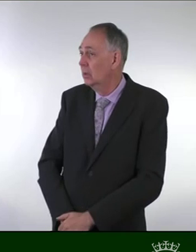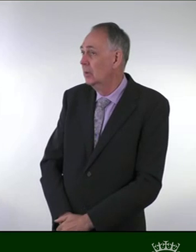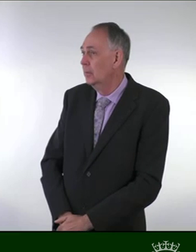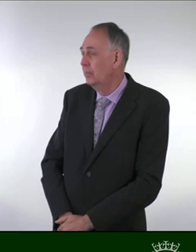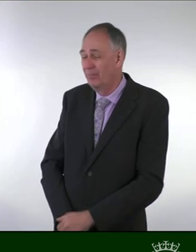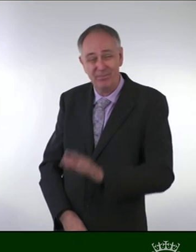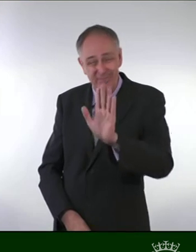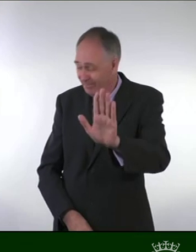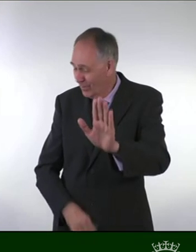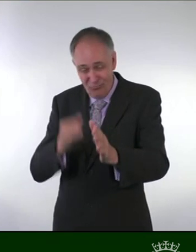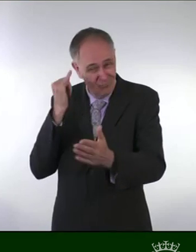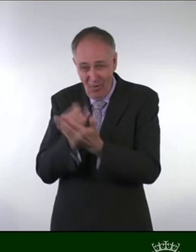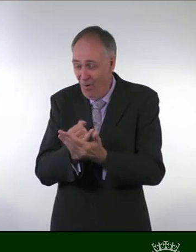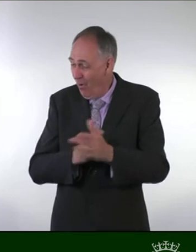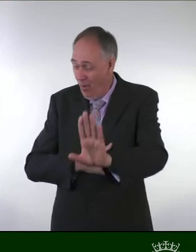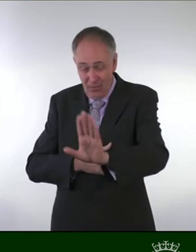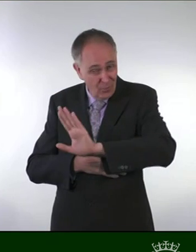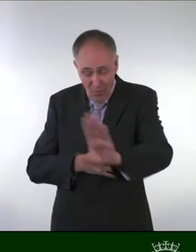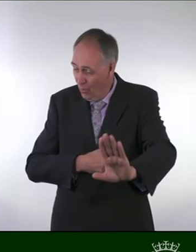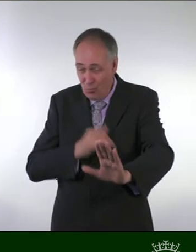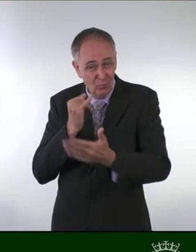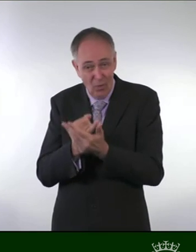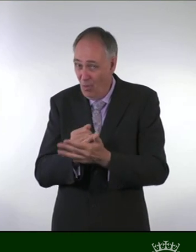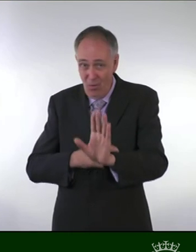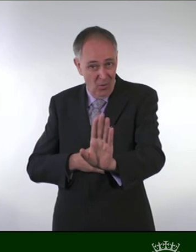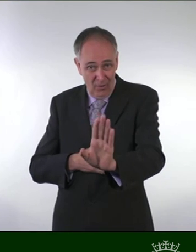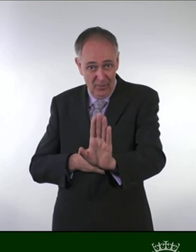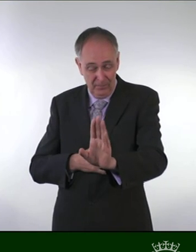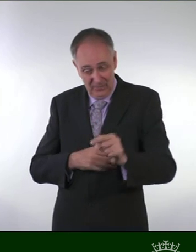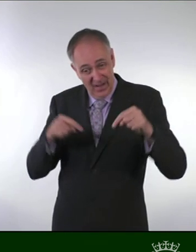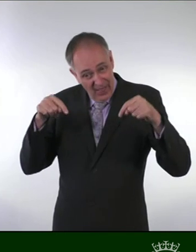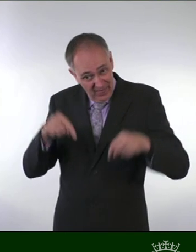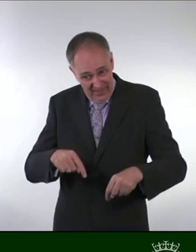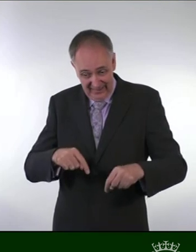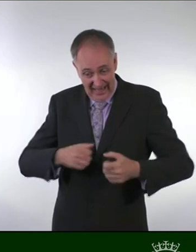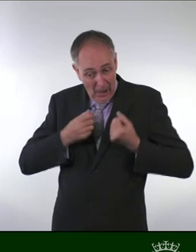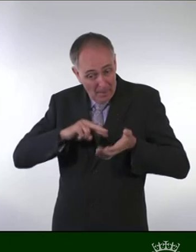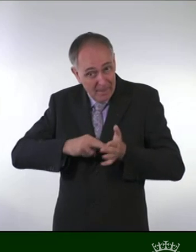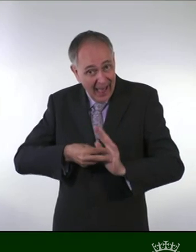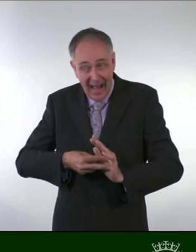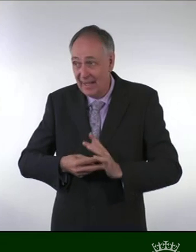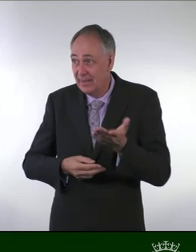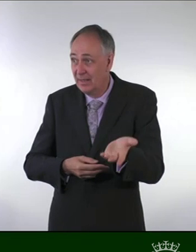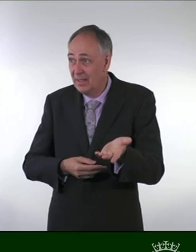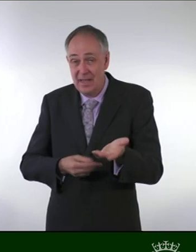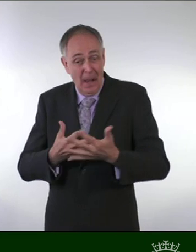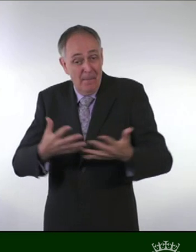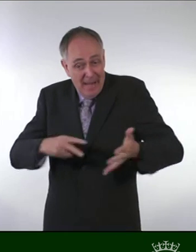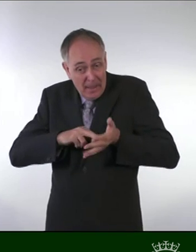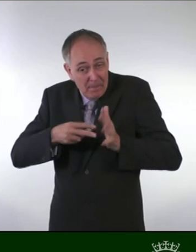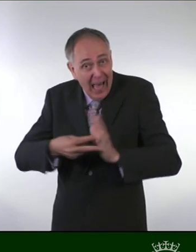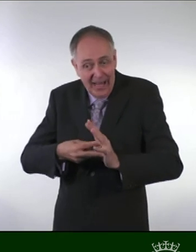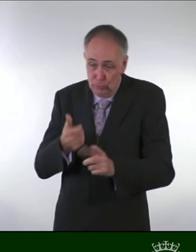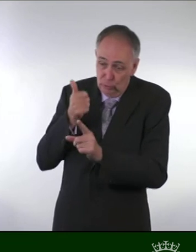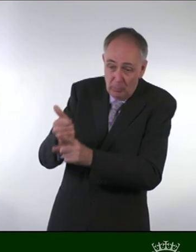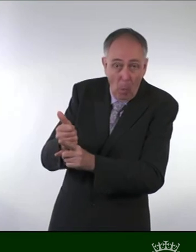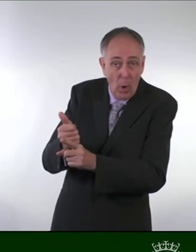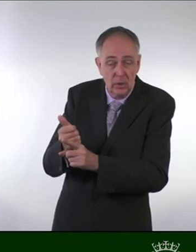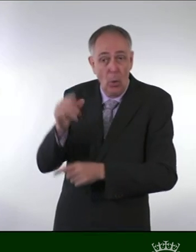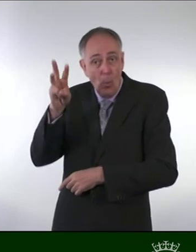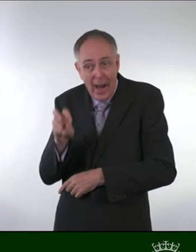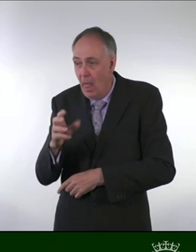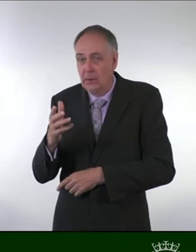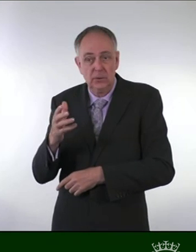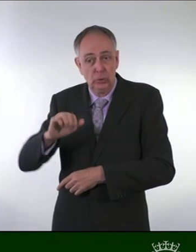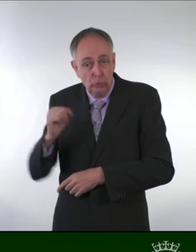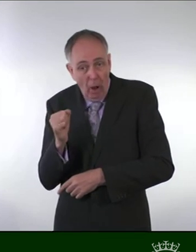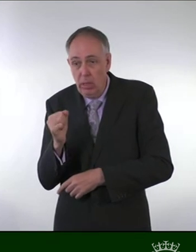On the contrary, what we are doing is possibly the biggest single act of devolution to Scotland, Wales and Northern Ireland in modern memory.